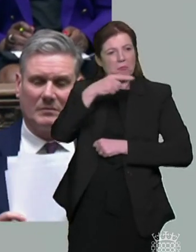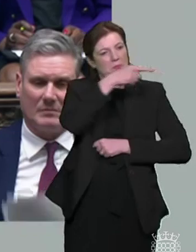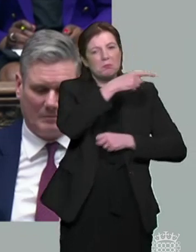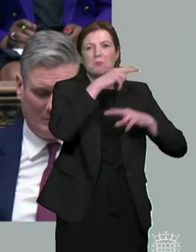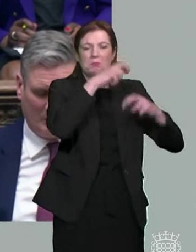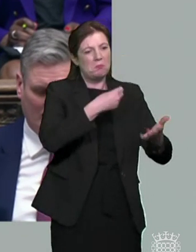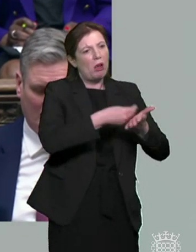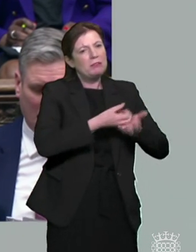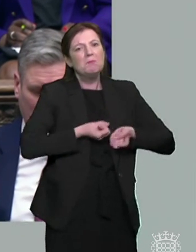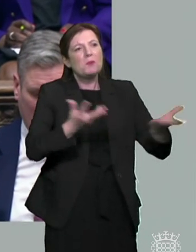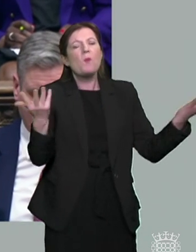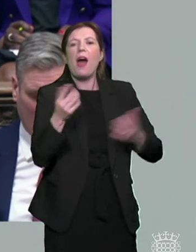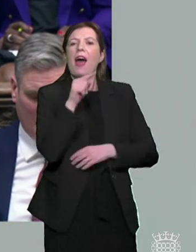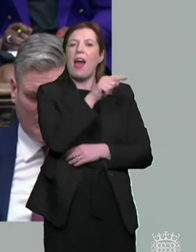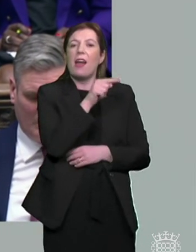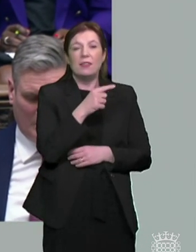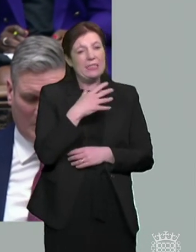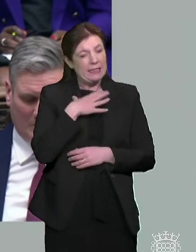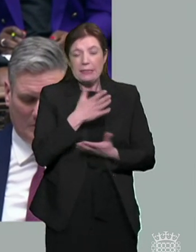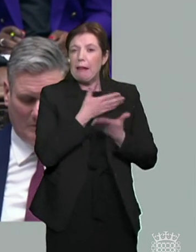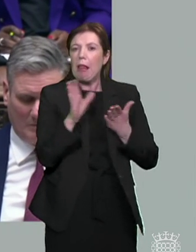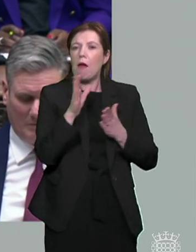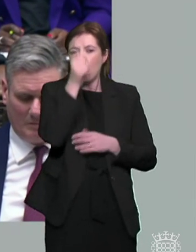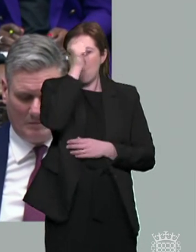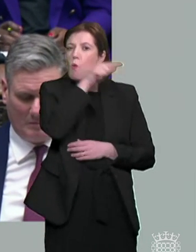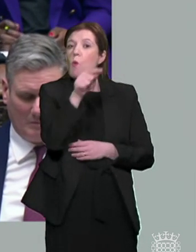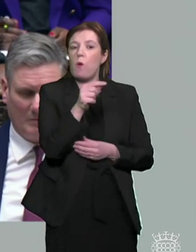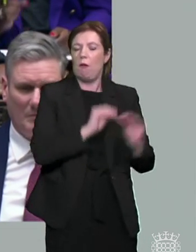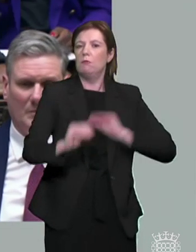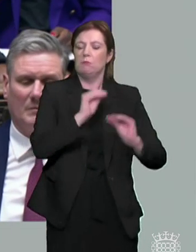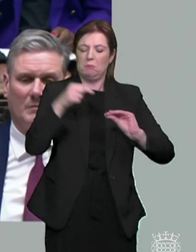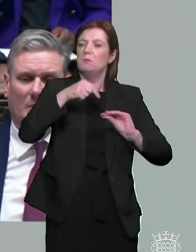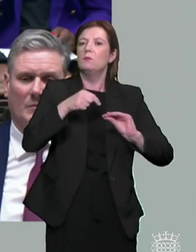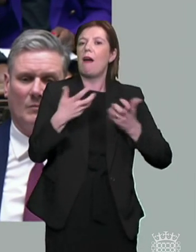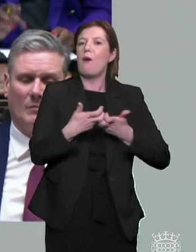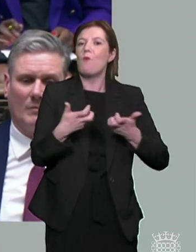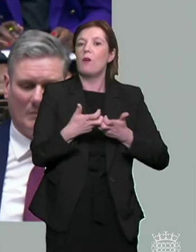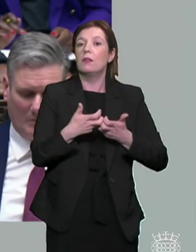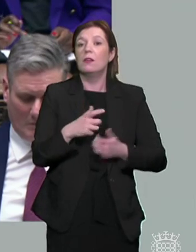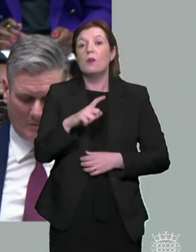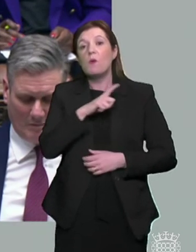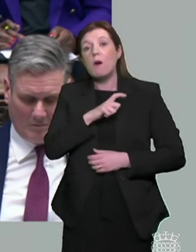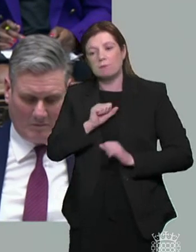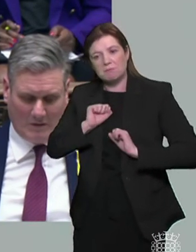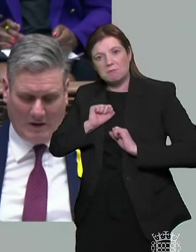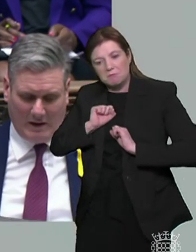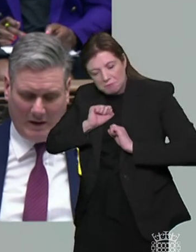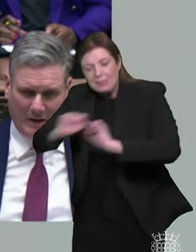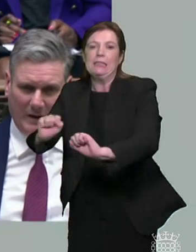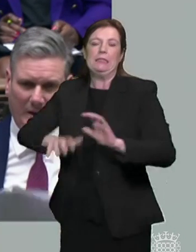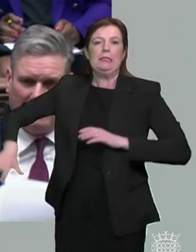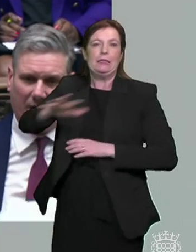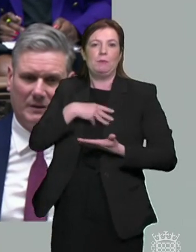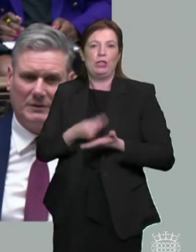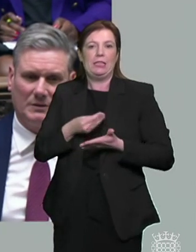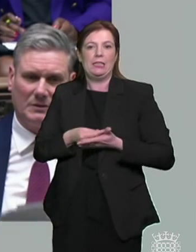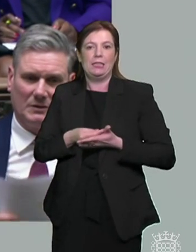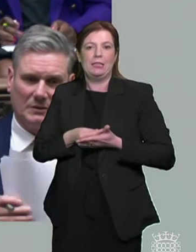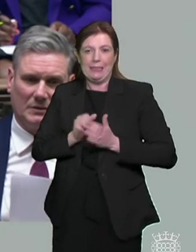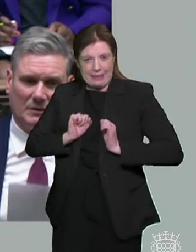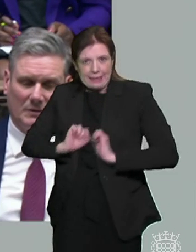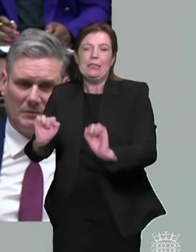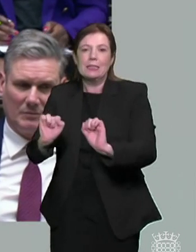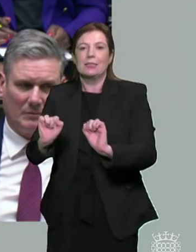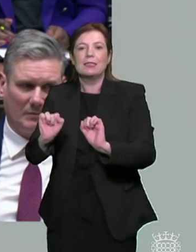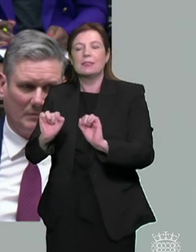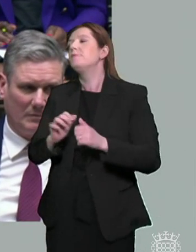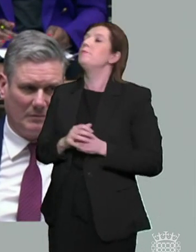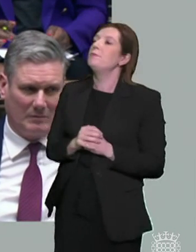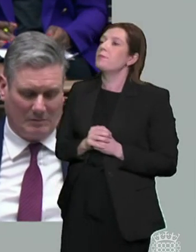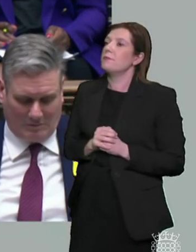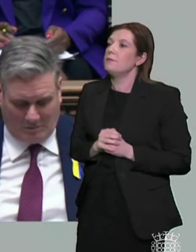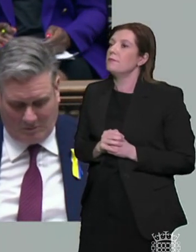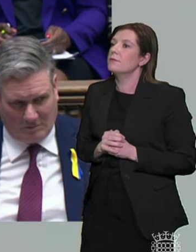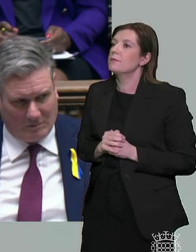We need answers and people to be held to account, because—let us be clear—taxpayers want their money back.